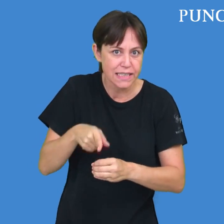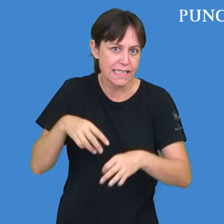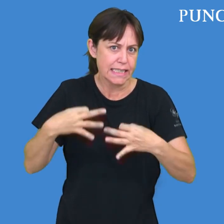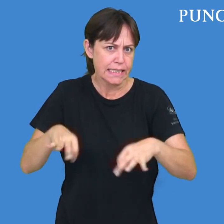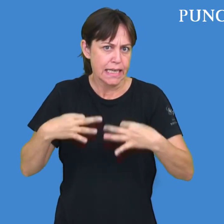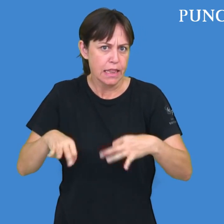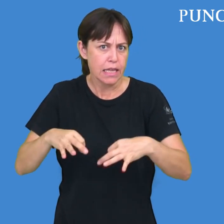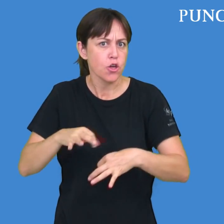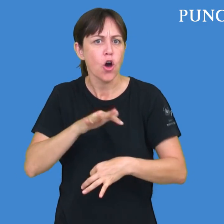normal